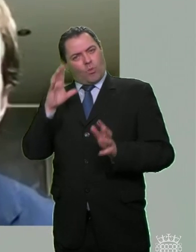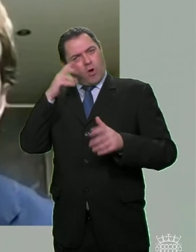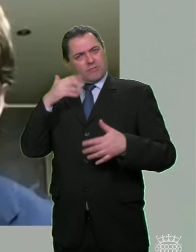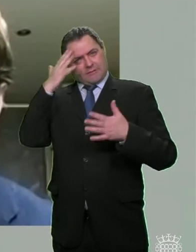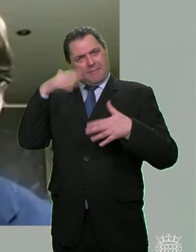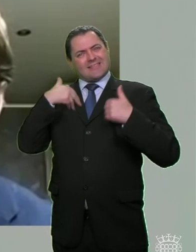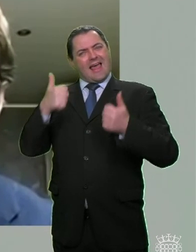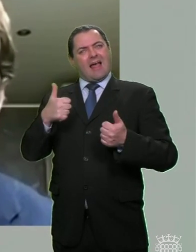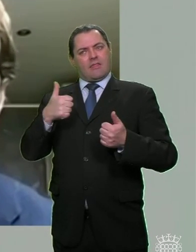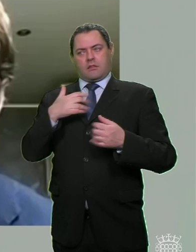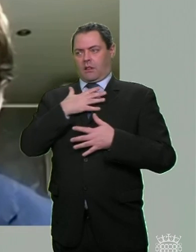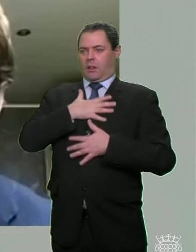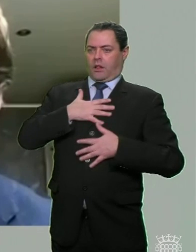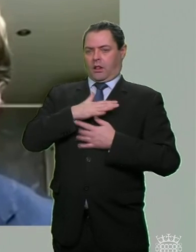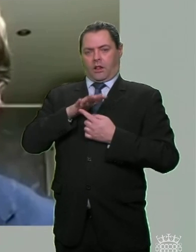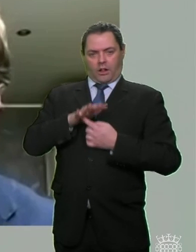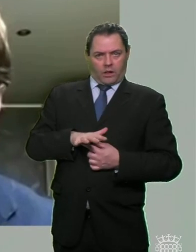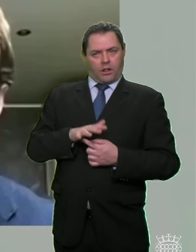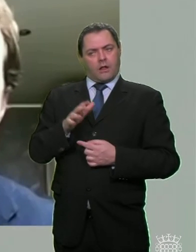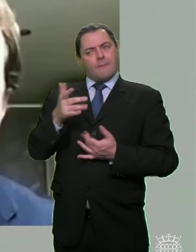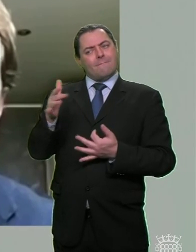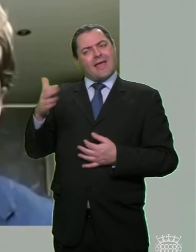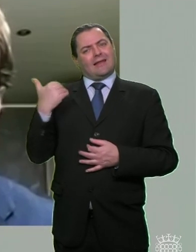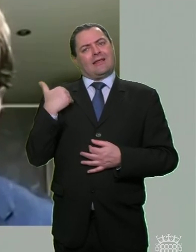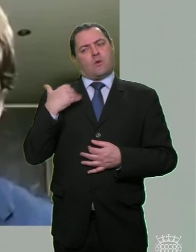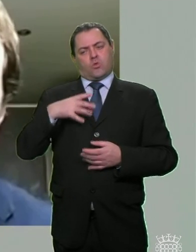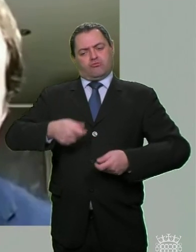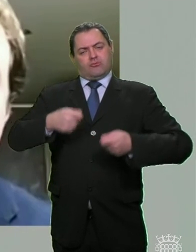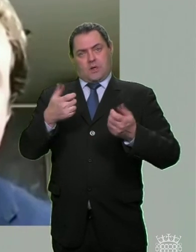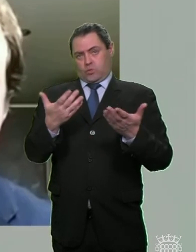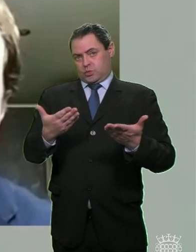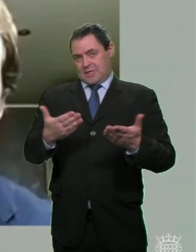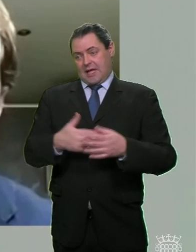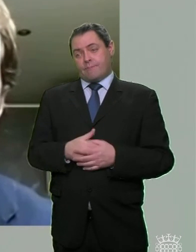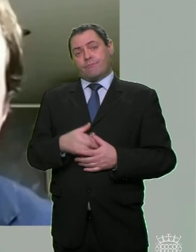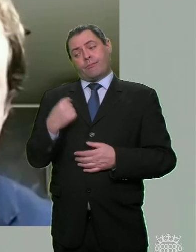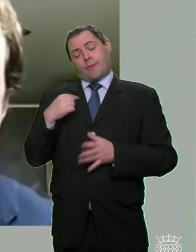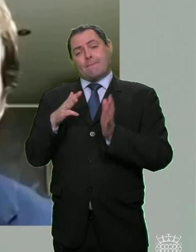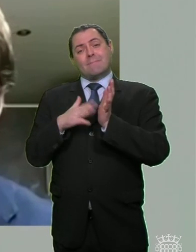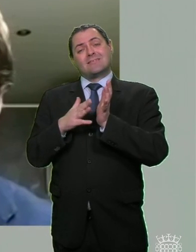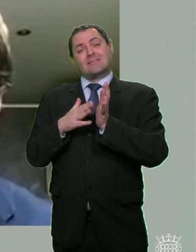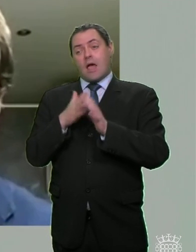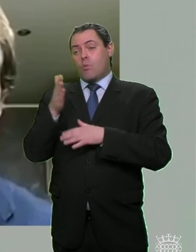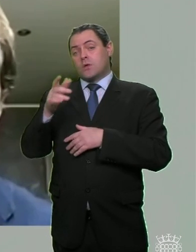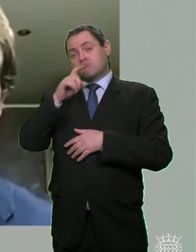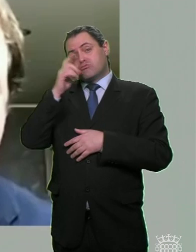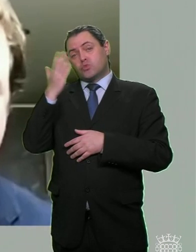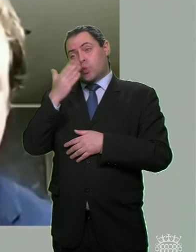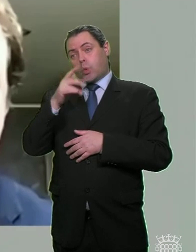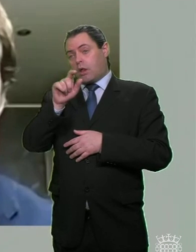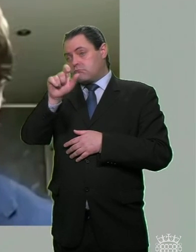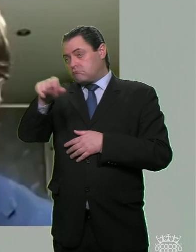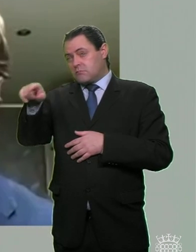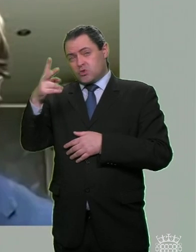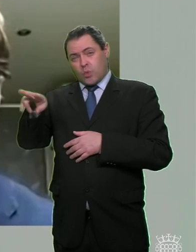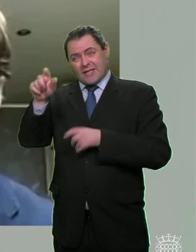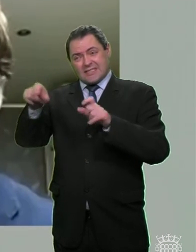Many of them asked me to raise this today. On Monday, more than 20 Peterborough schoolchildren told me how it was affecting them.